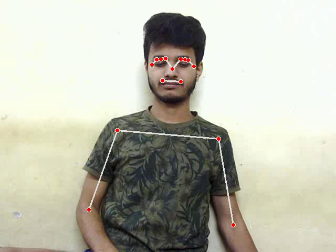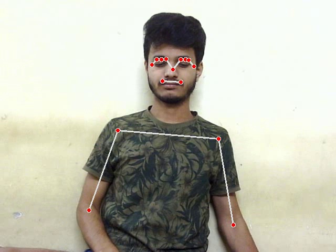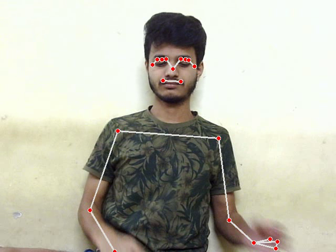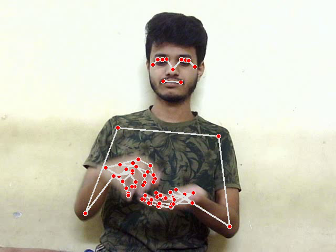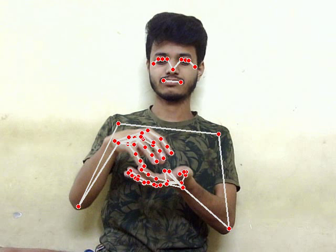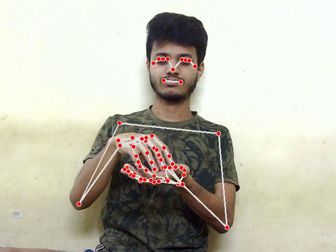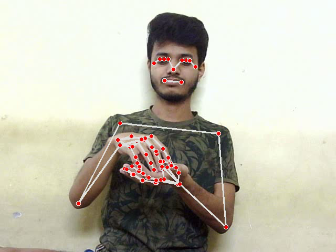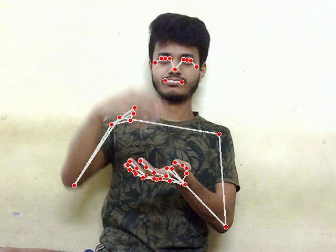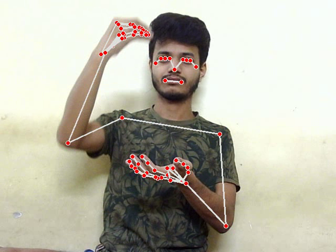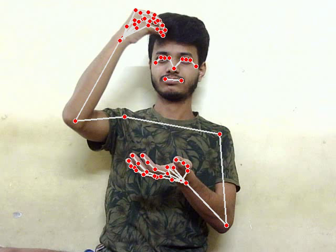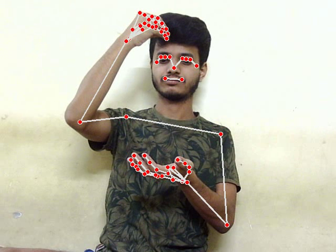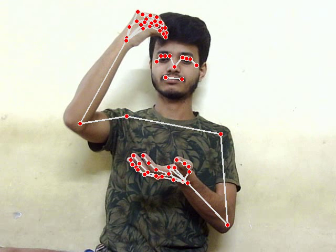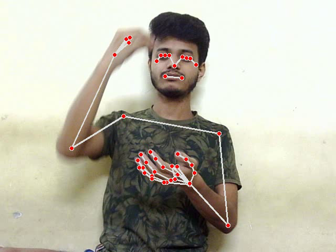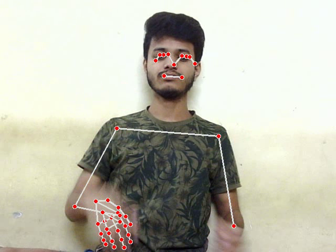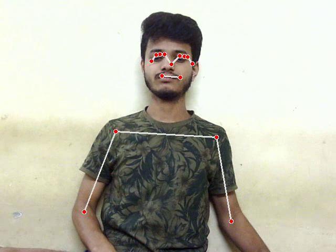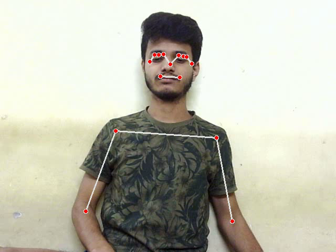learn